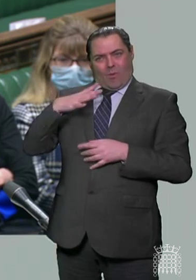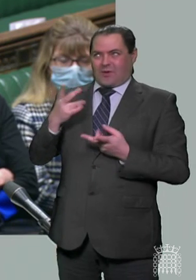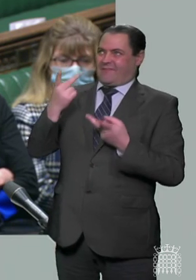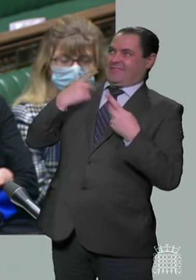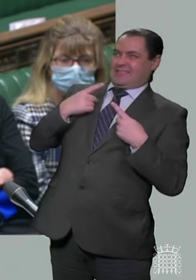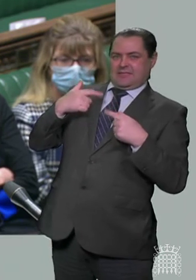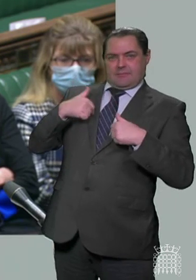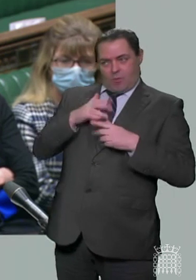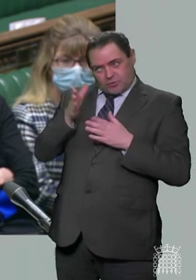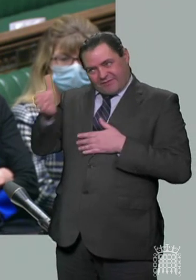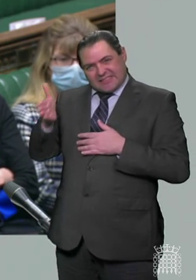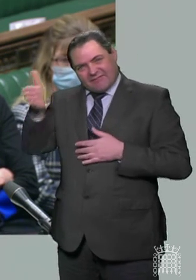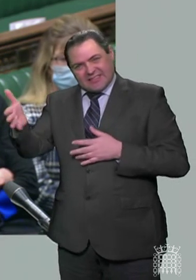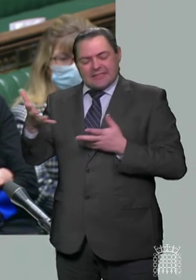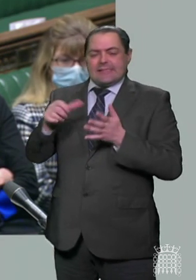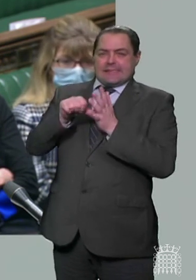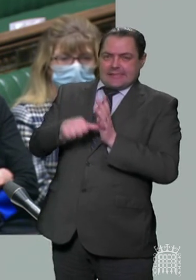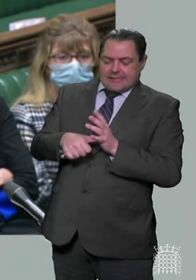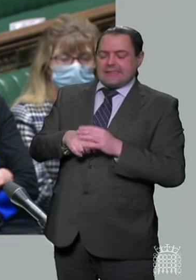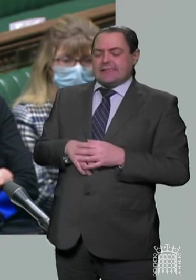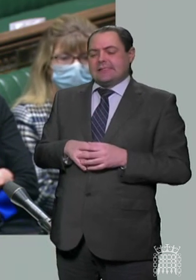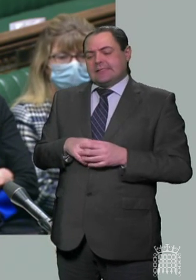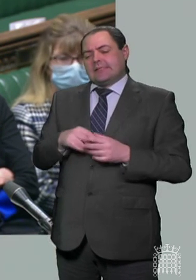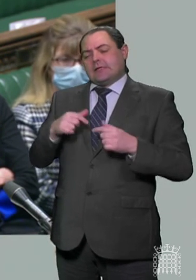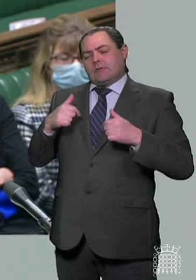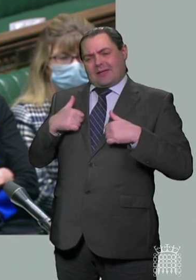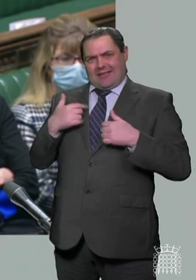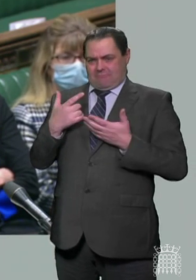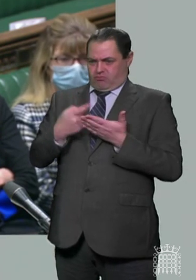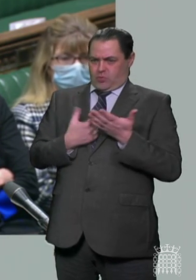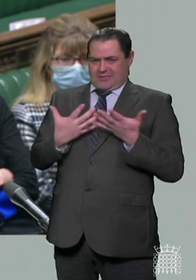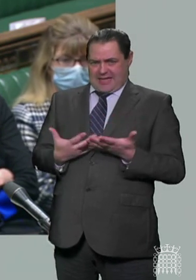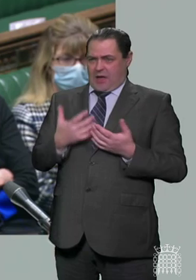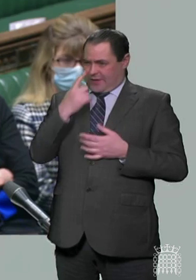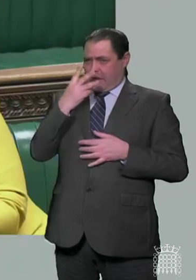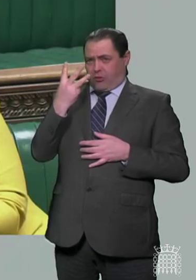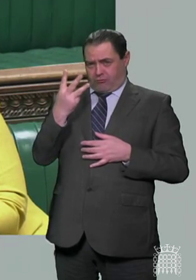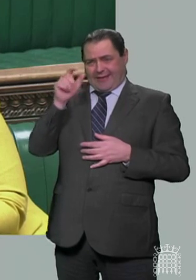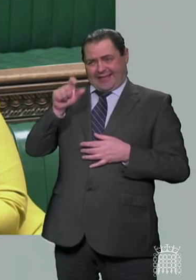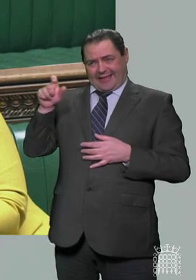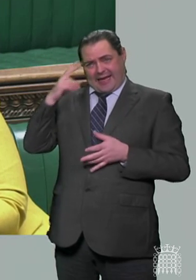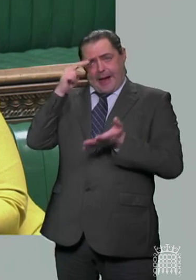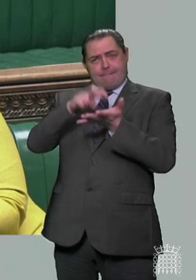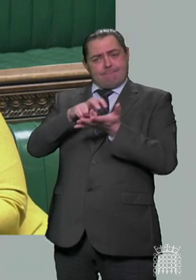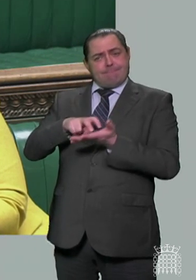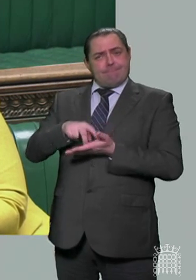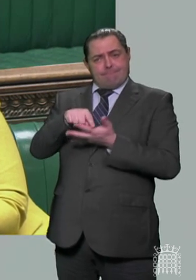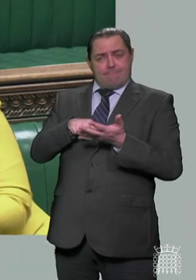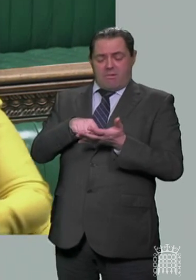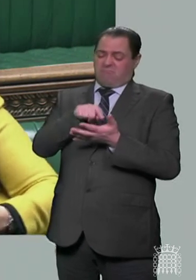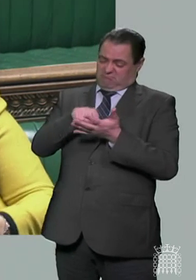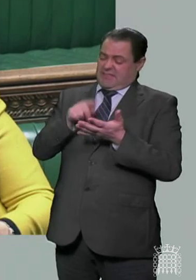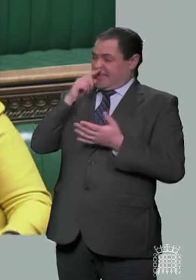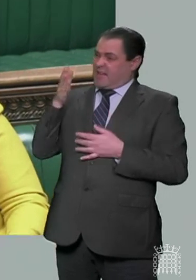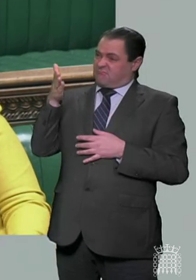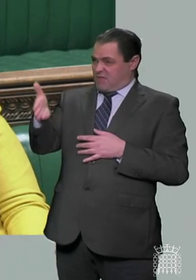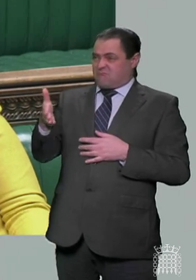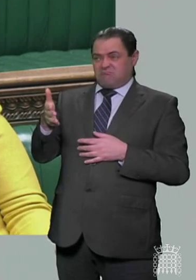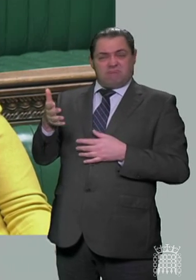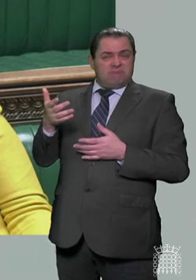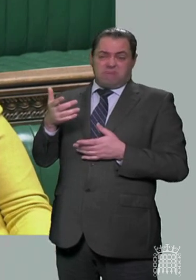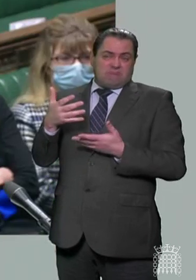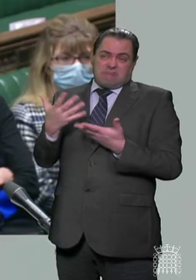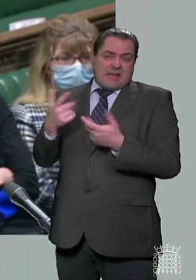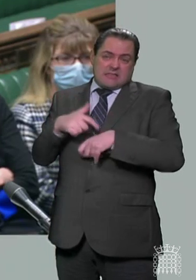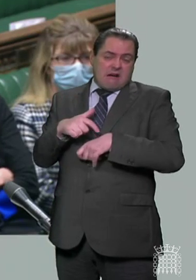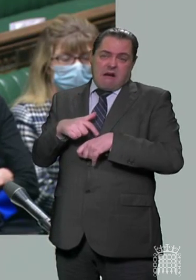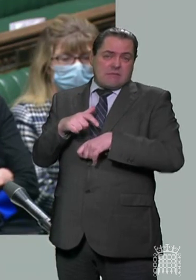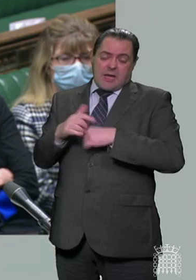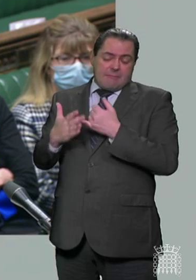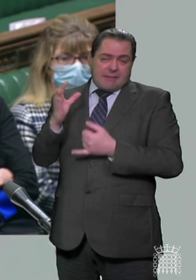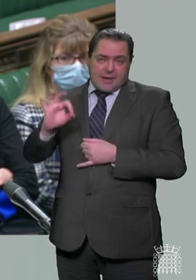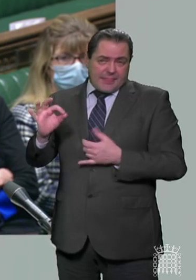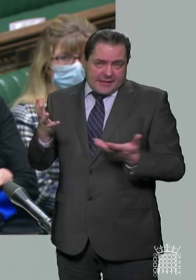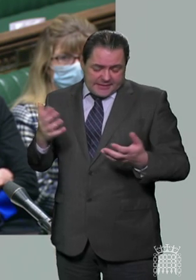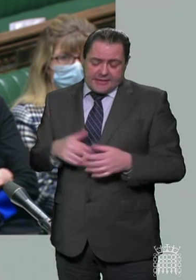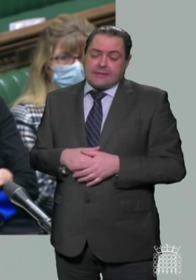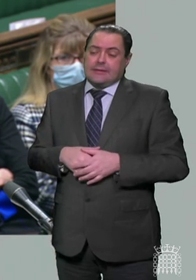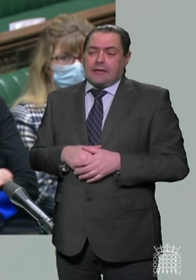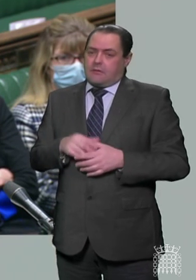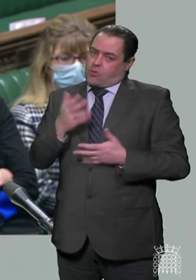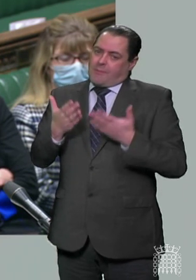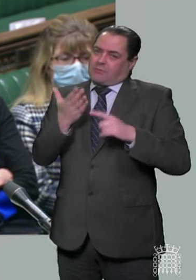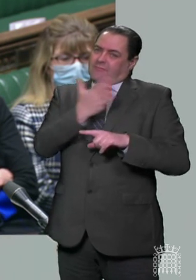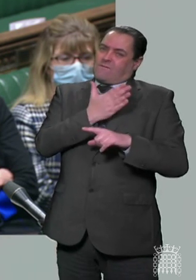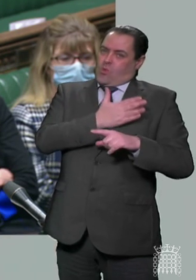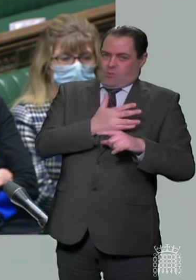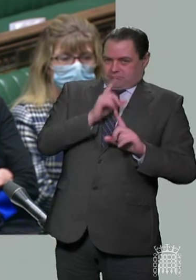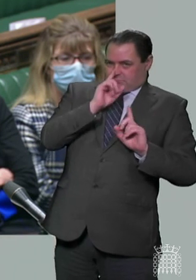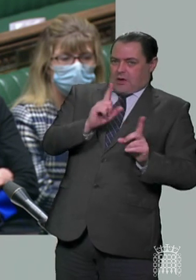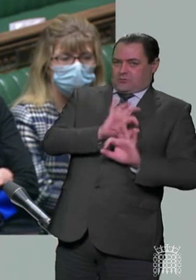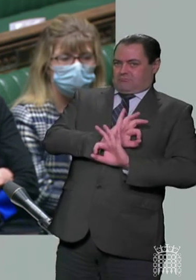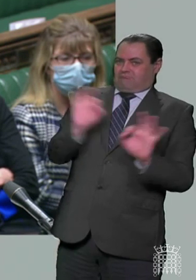As I said, we have in place a system that allows for unlimited-duration visits for three nominated persons, which is an improvement on where we were—the honourable and learned Lady might remember—at earlier stages in this pandemic.